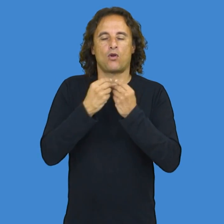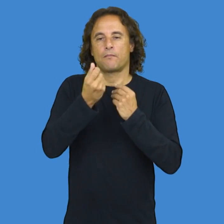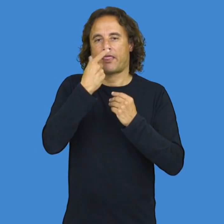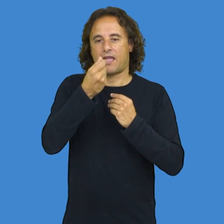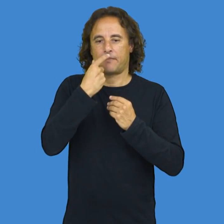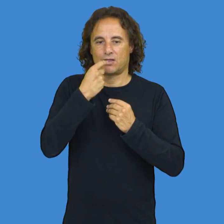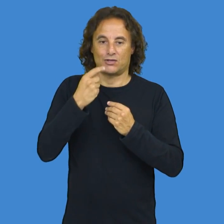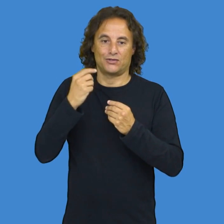droga